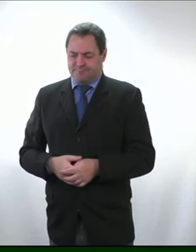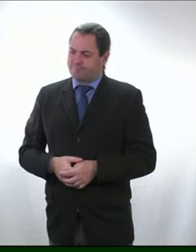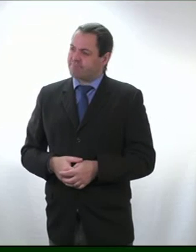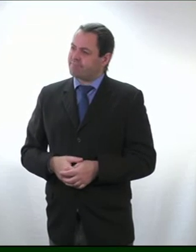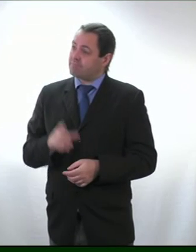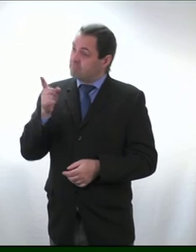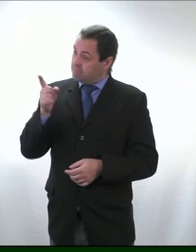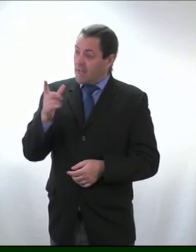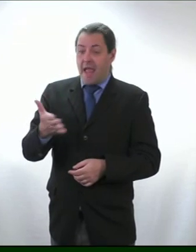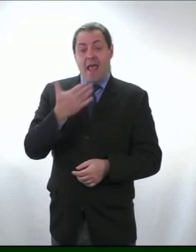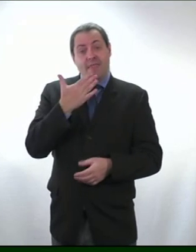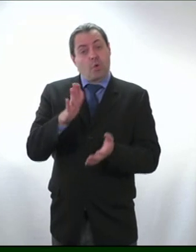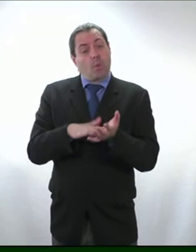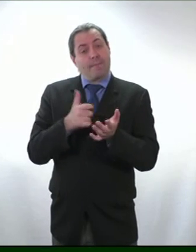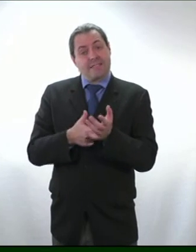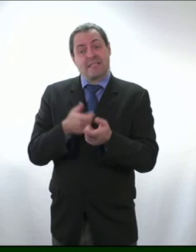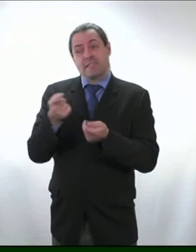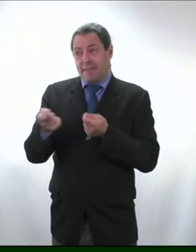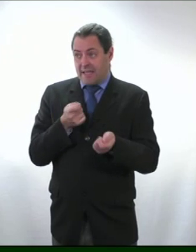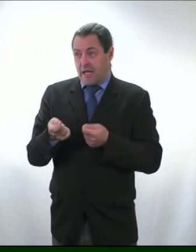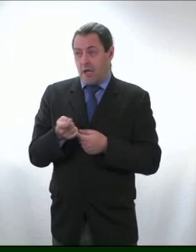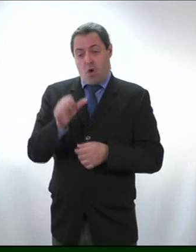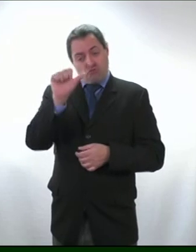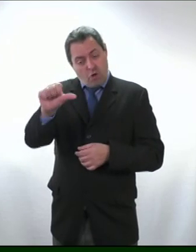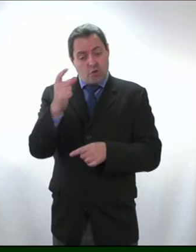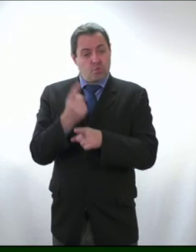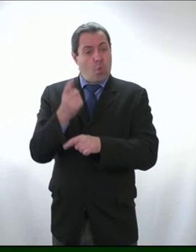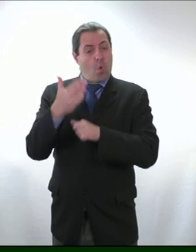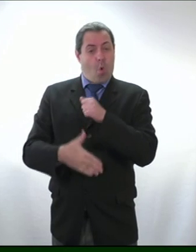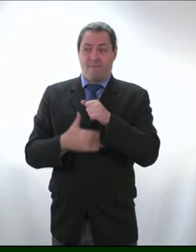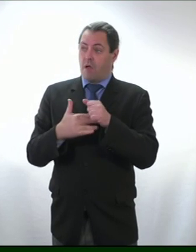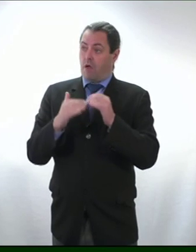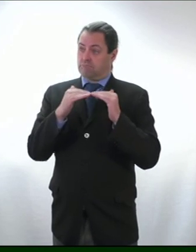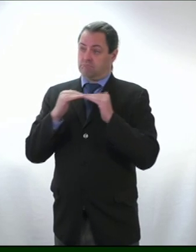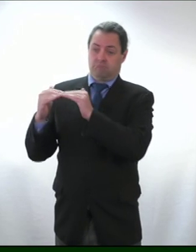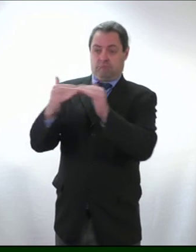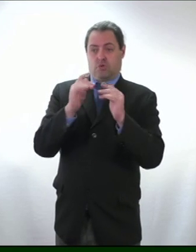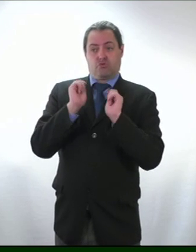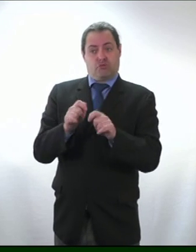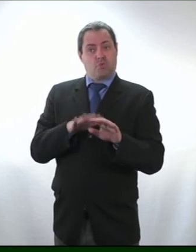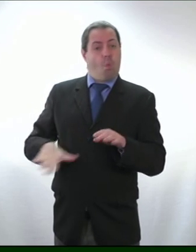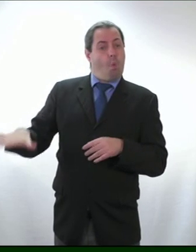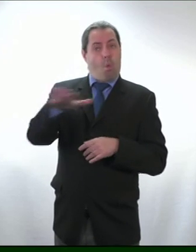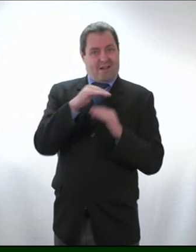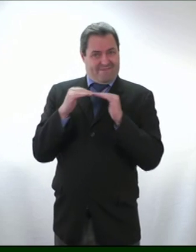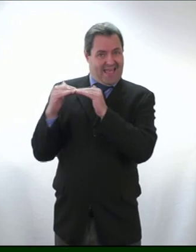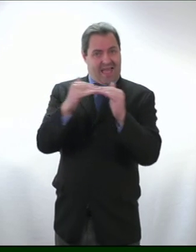My right hon. Friend the Prime Minister is right to be talking about levelling up and building back better, but building back fairer.